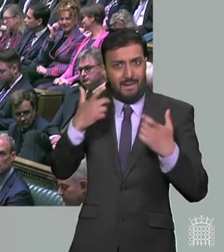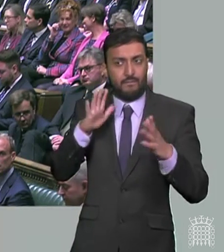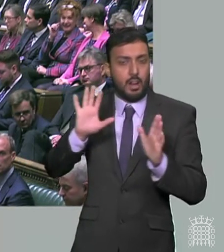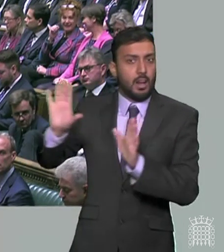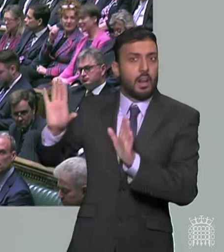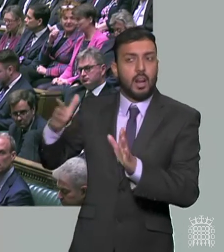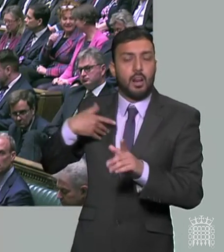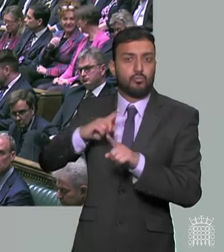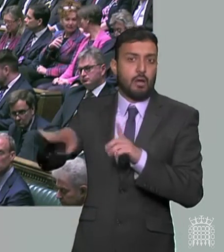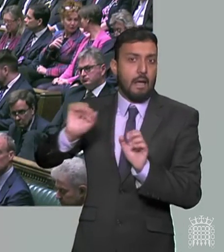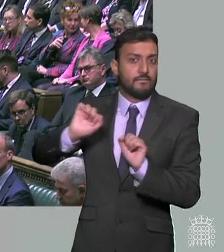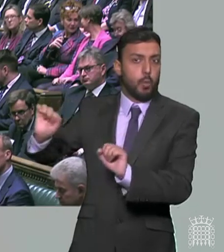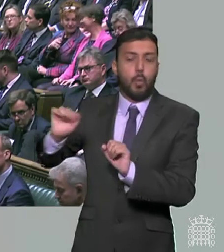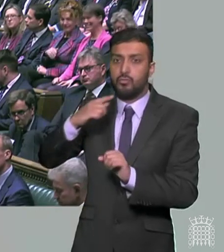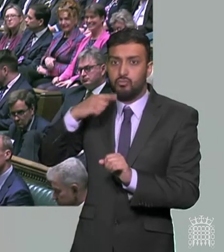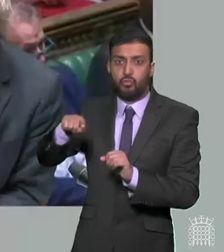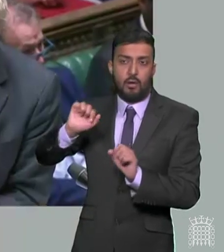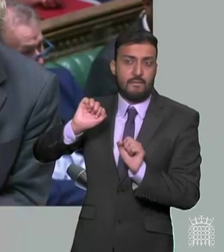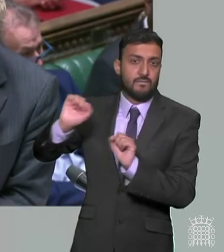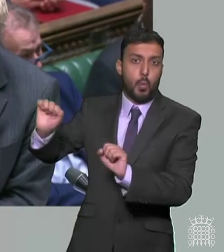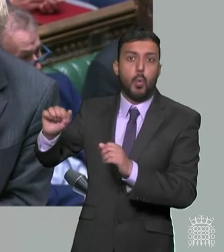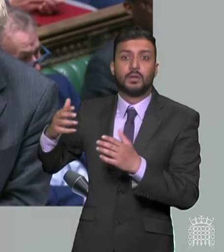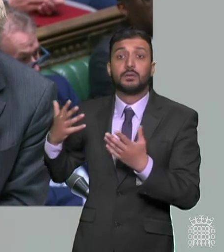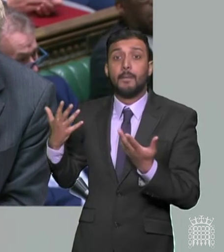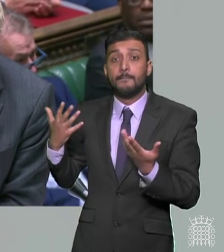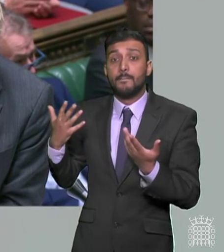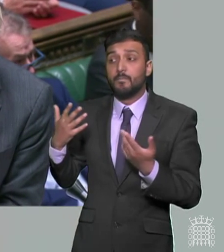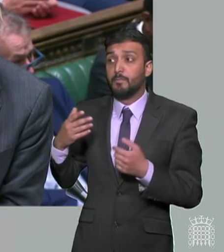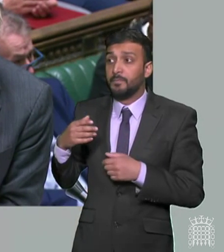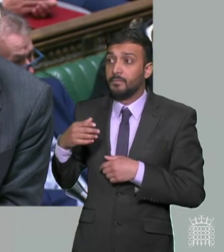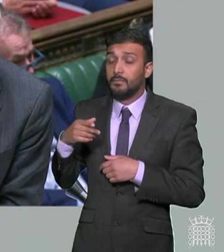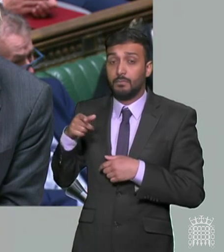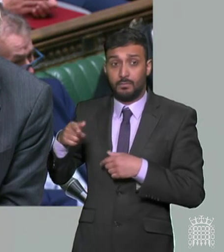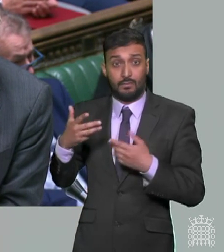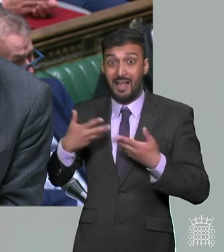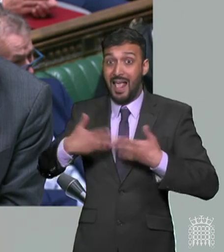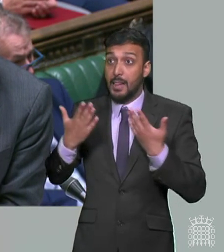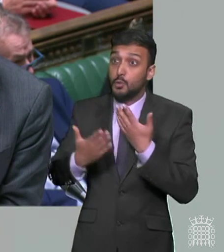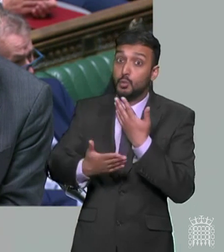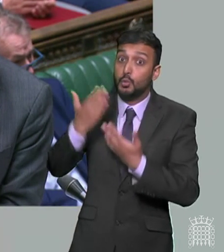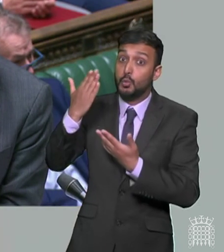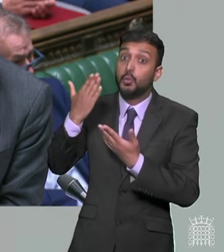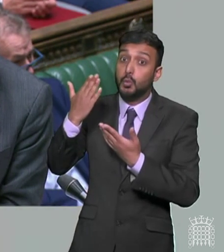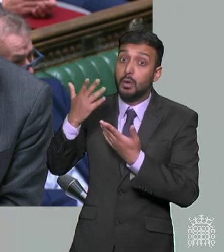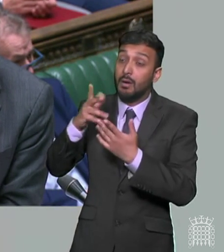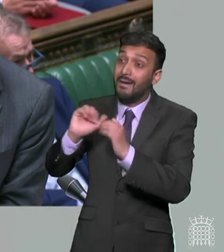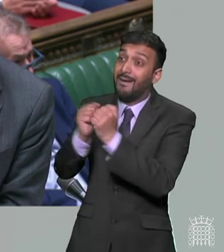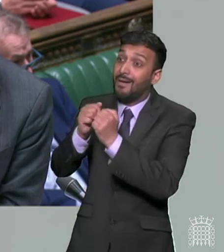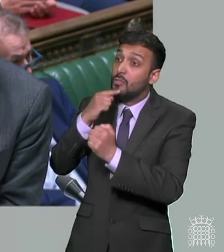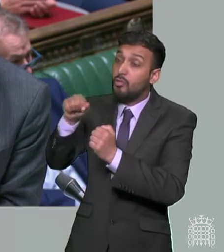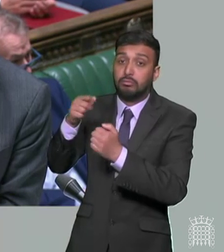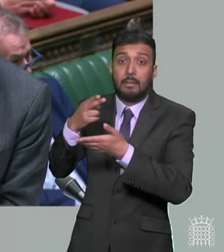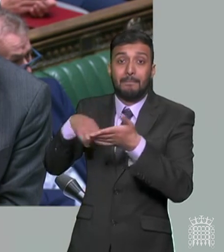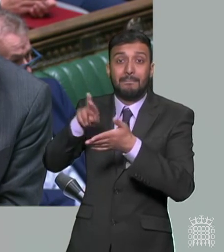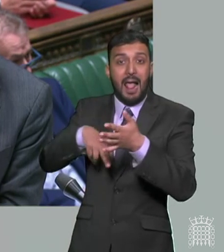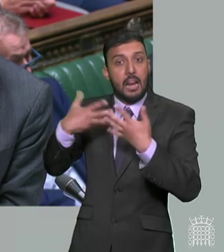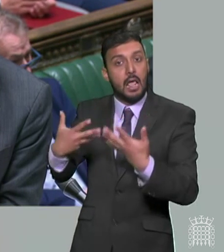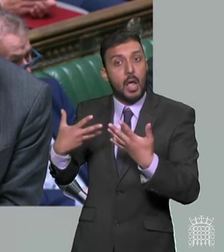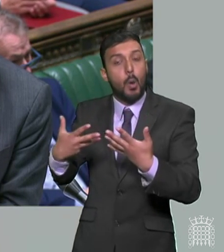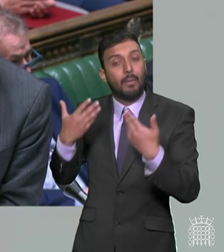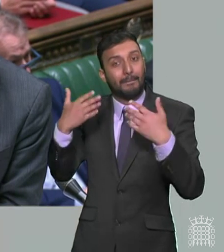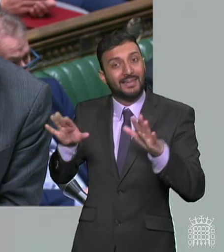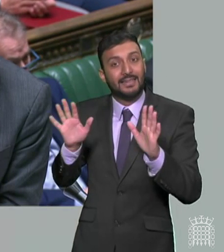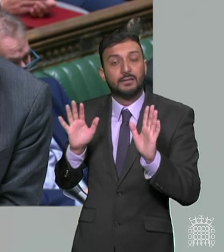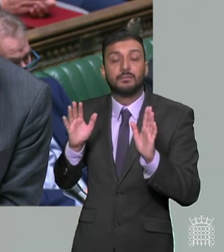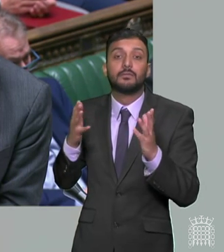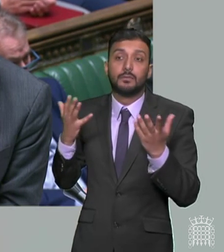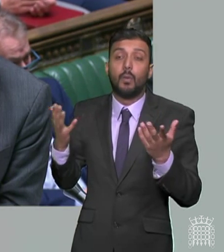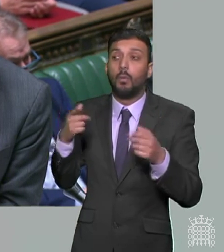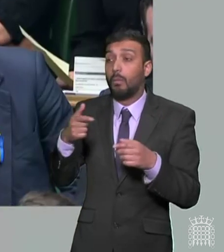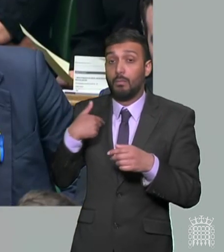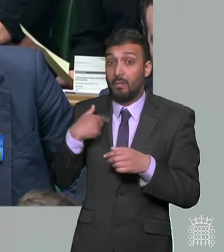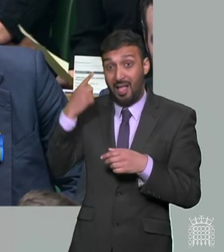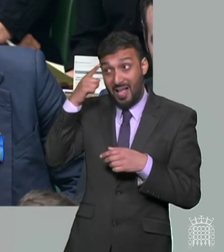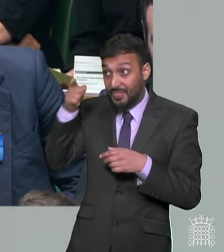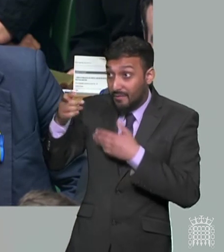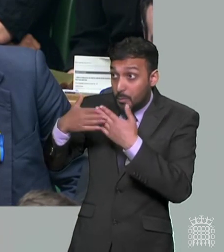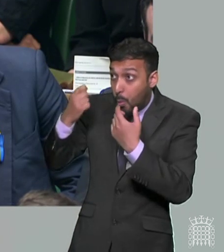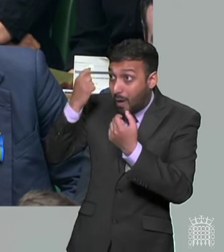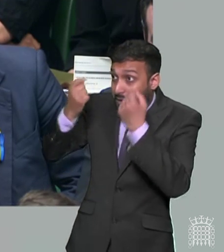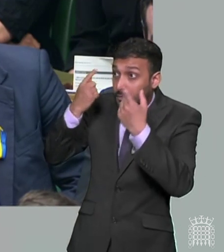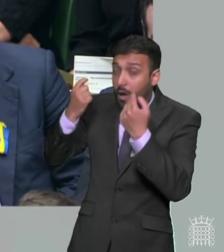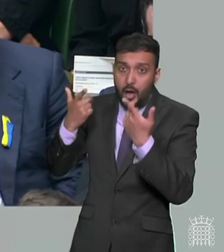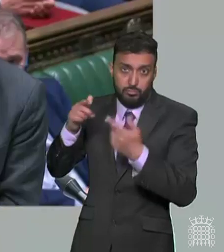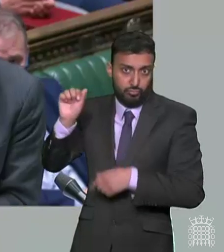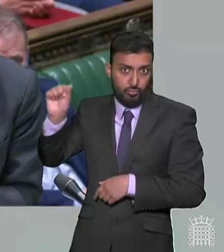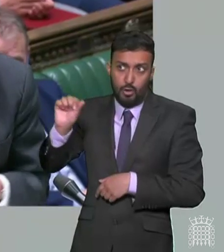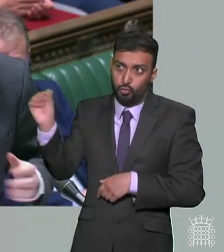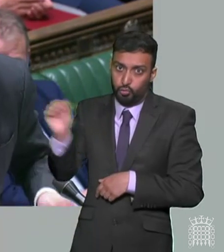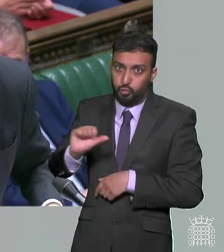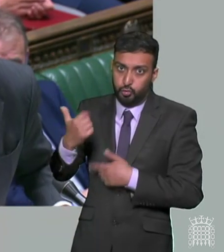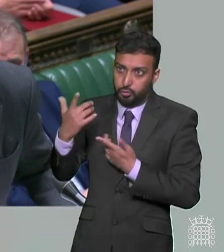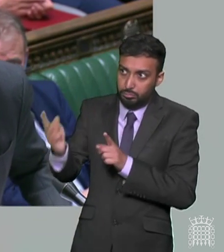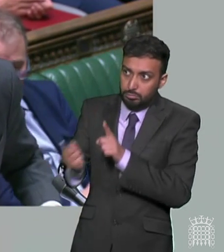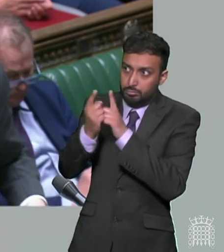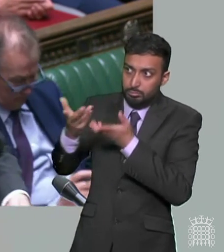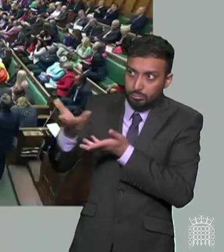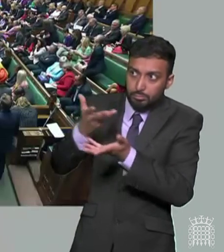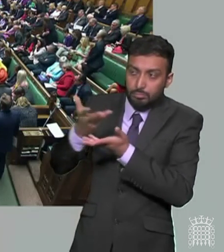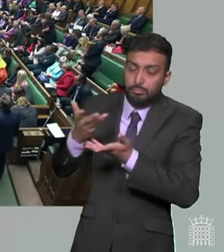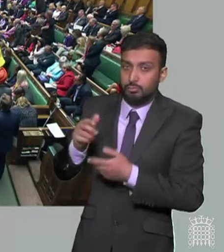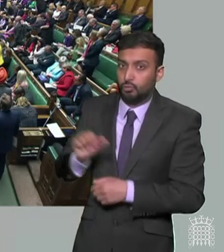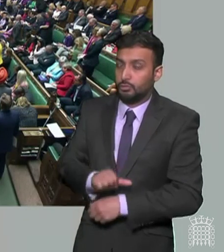As my right honourable Friend knows, we banned all new outward investment in Russia, but I am very happy to have a meeting as soon as possible to make sure these further ideas are transmitted to the Government.